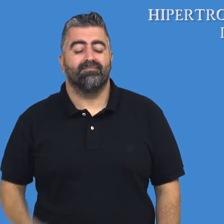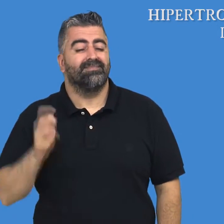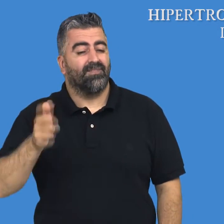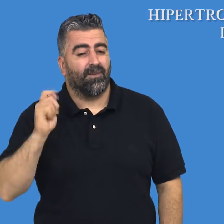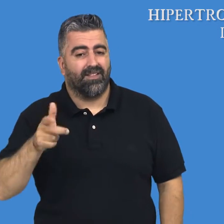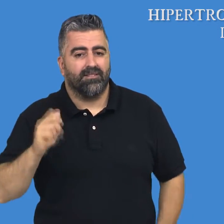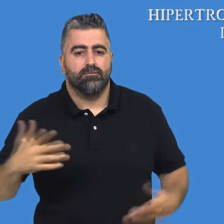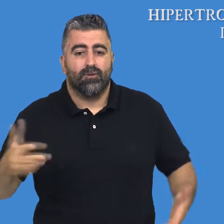frecuente